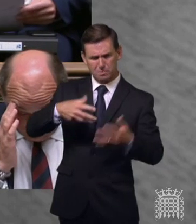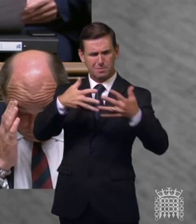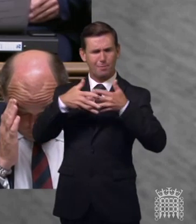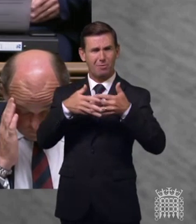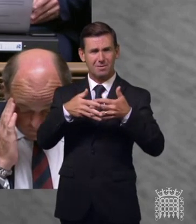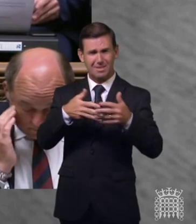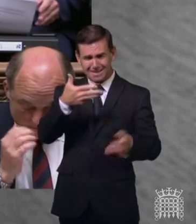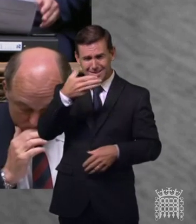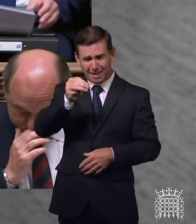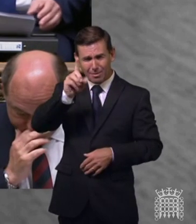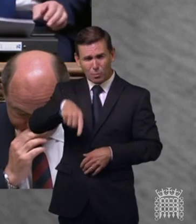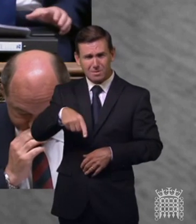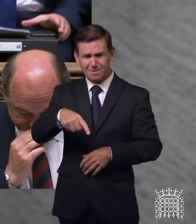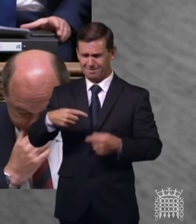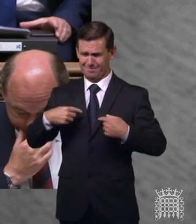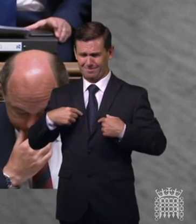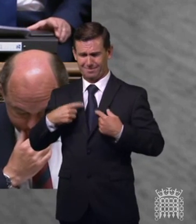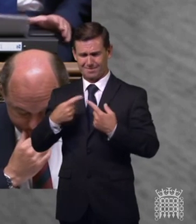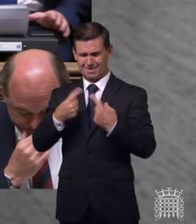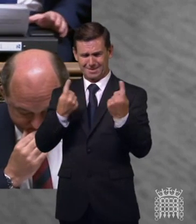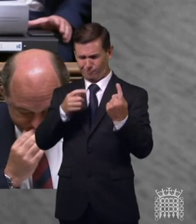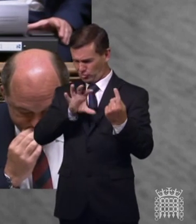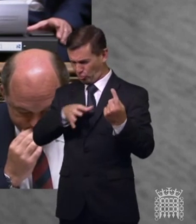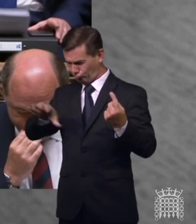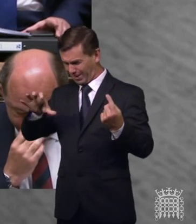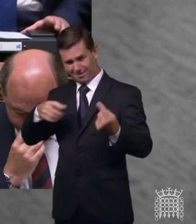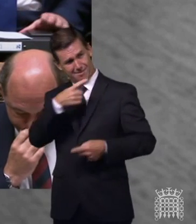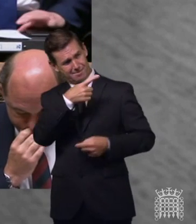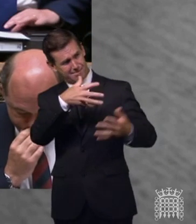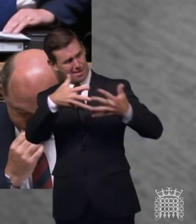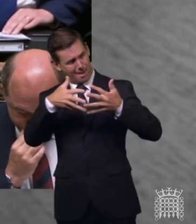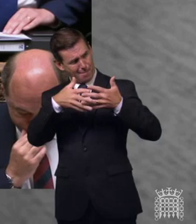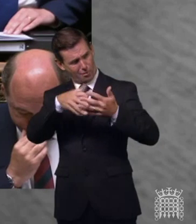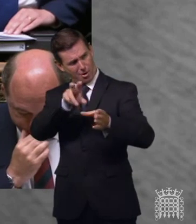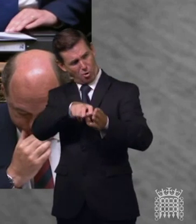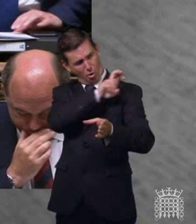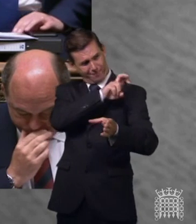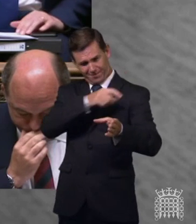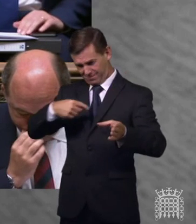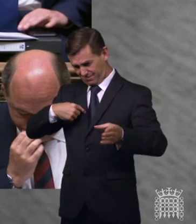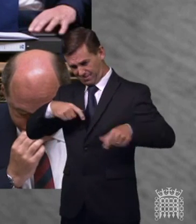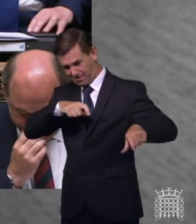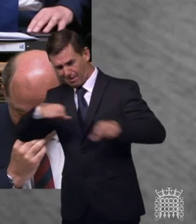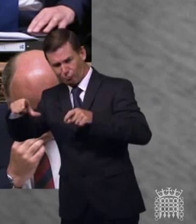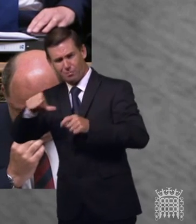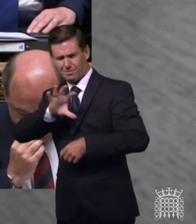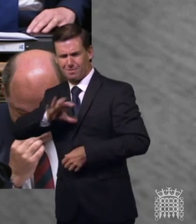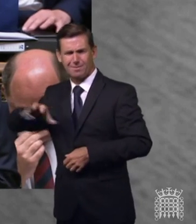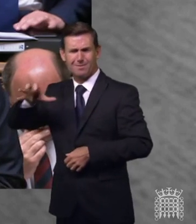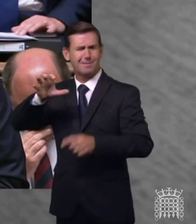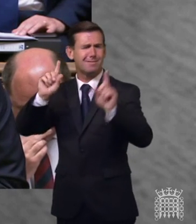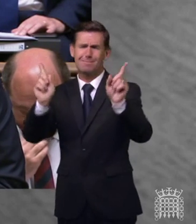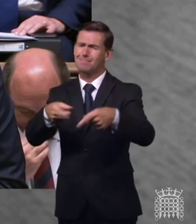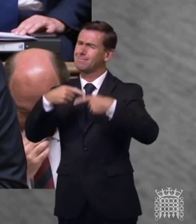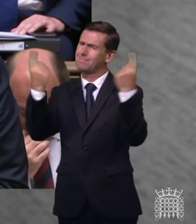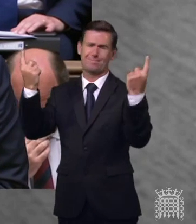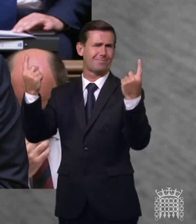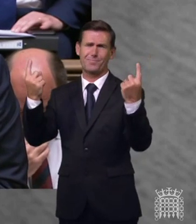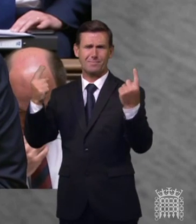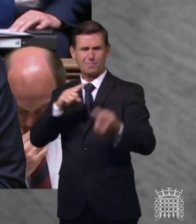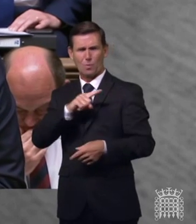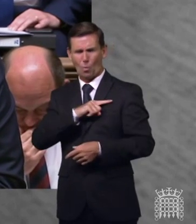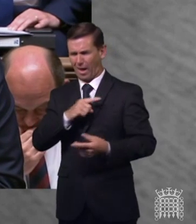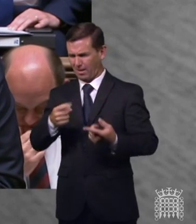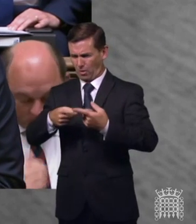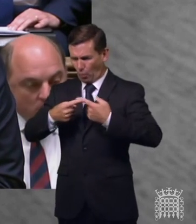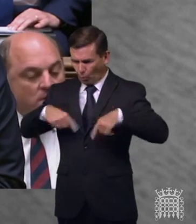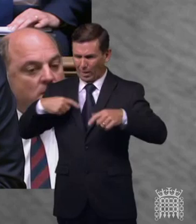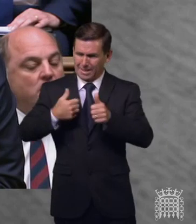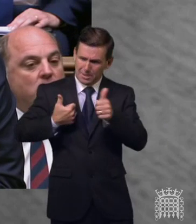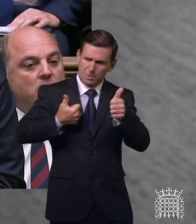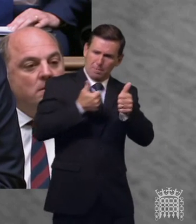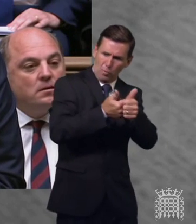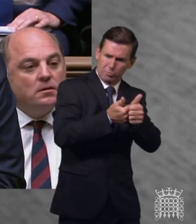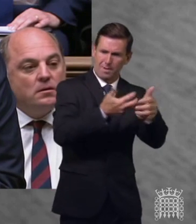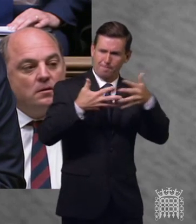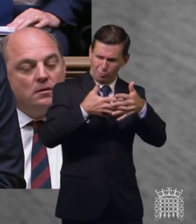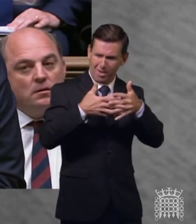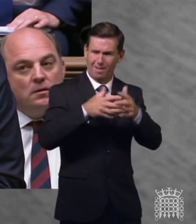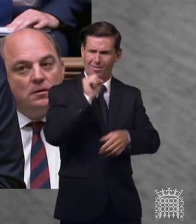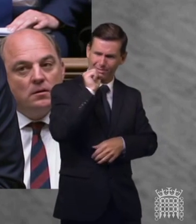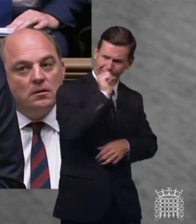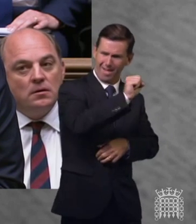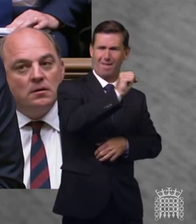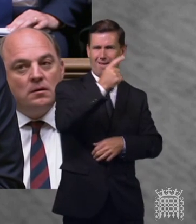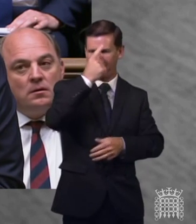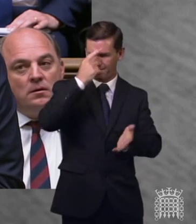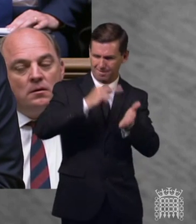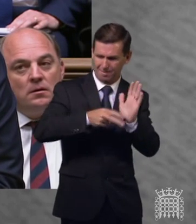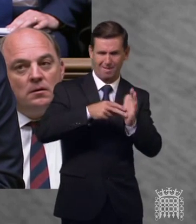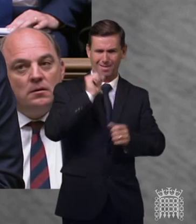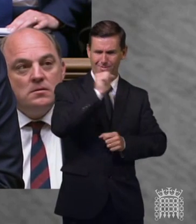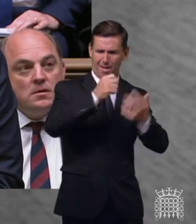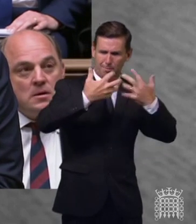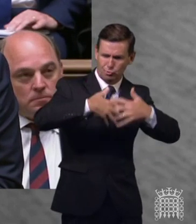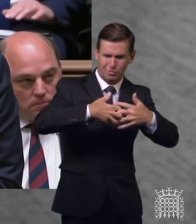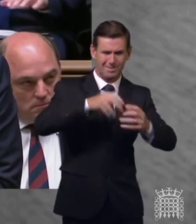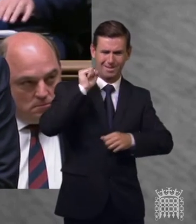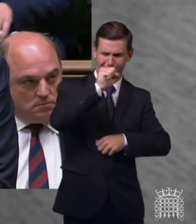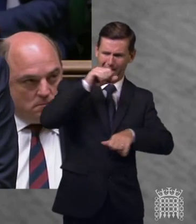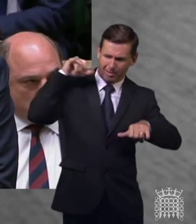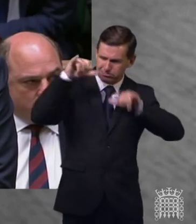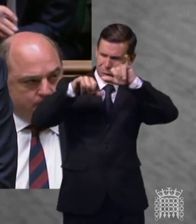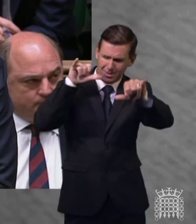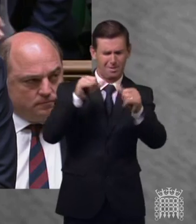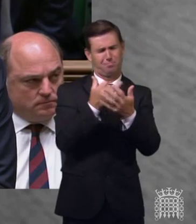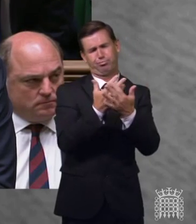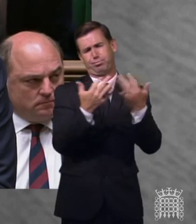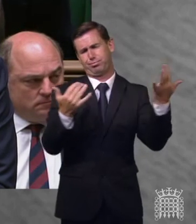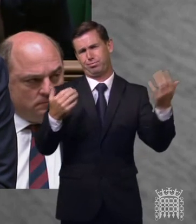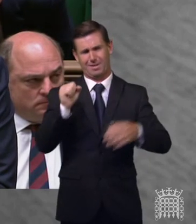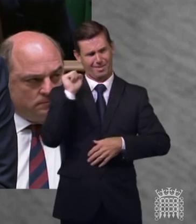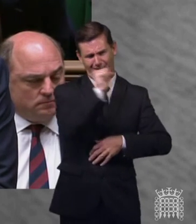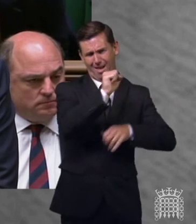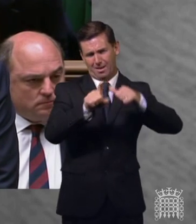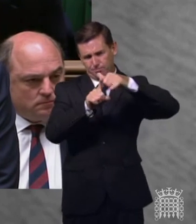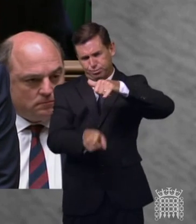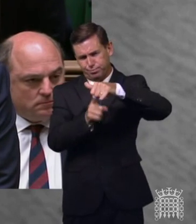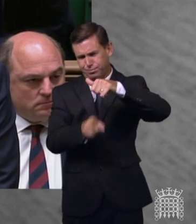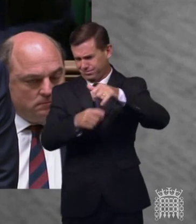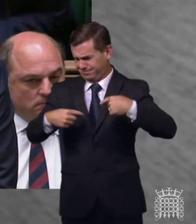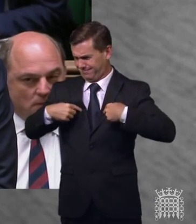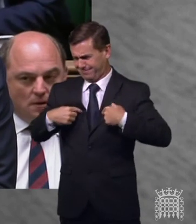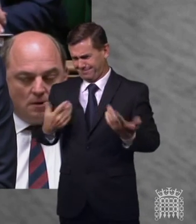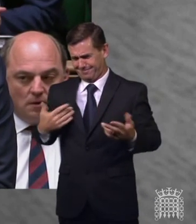The west could not continue this US-led mission—a mission conceived and executed in support and defence of America—without American logistics, without US air power and without American might.